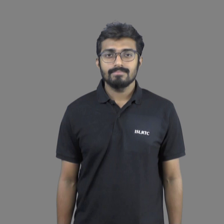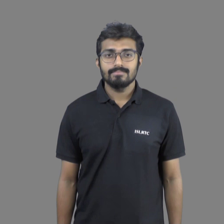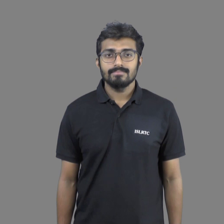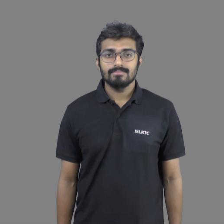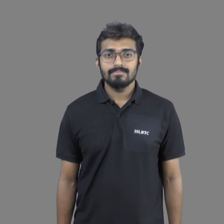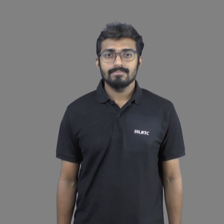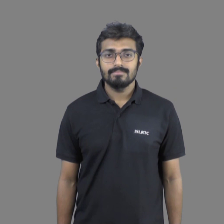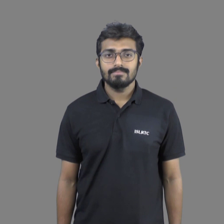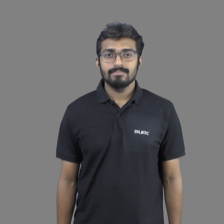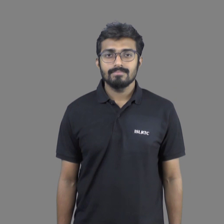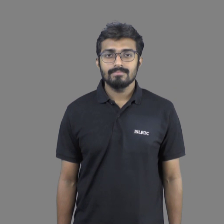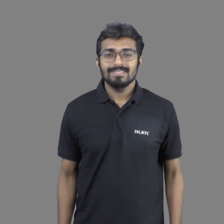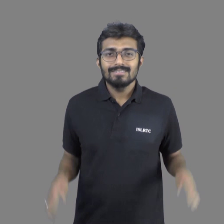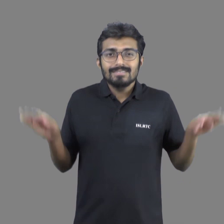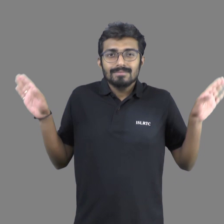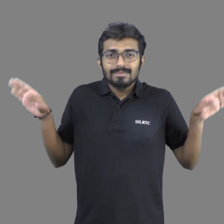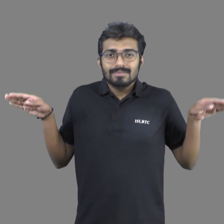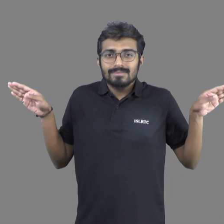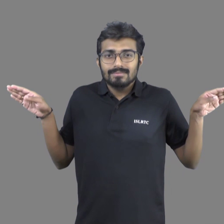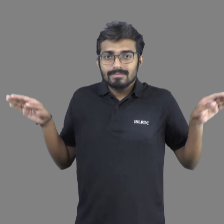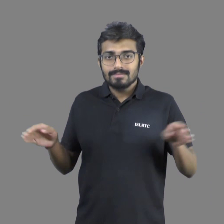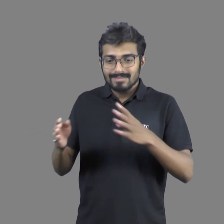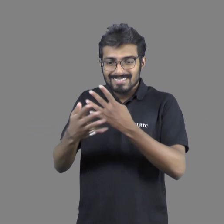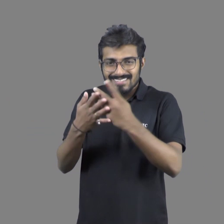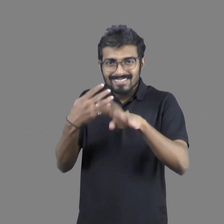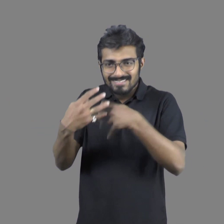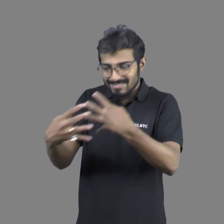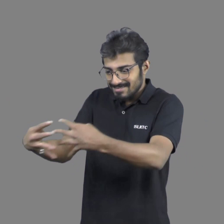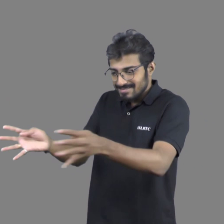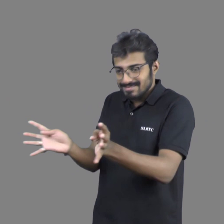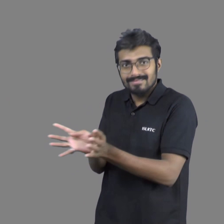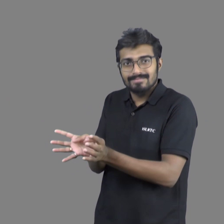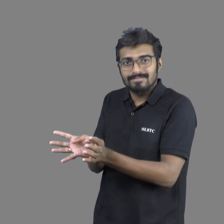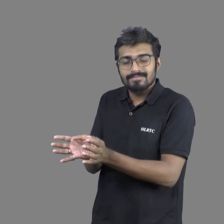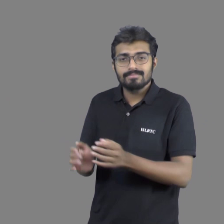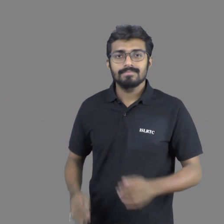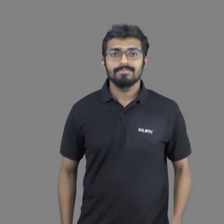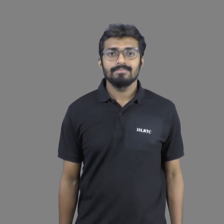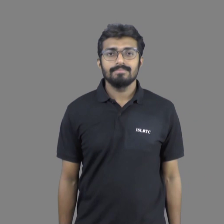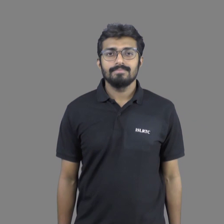Nest